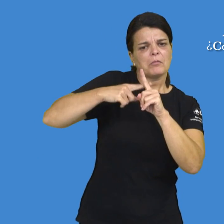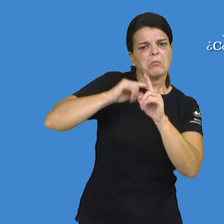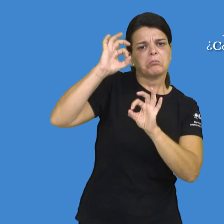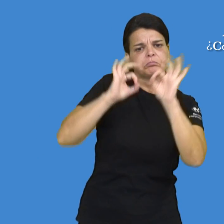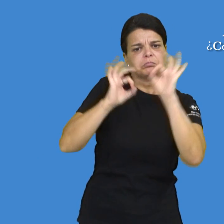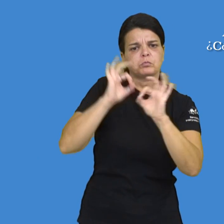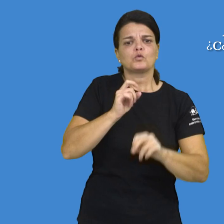porcentaje